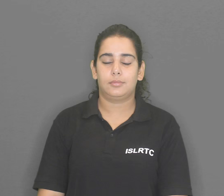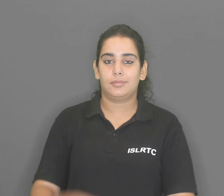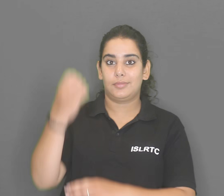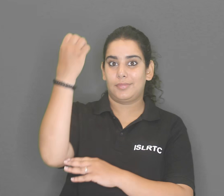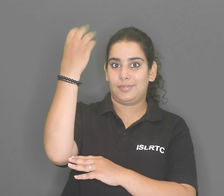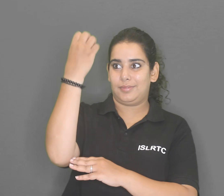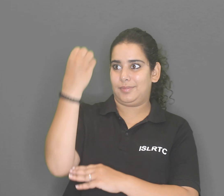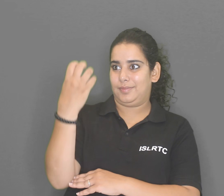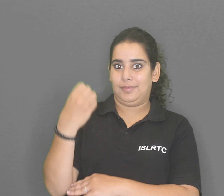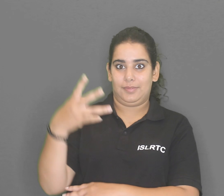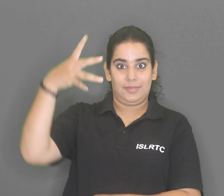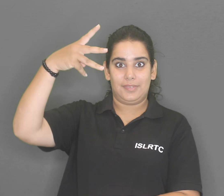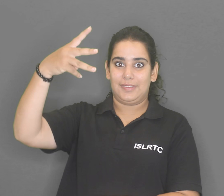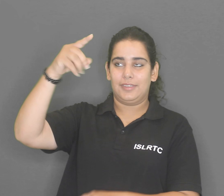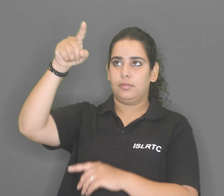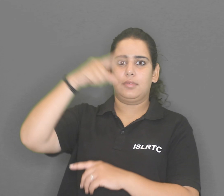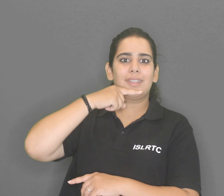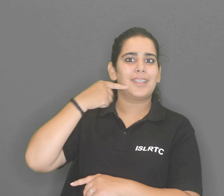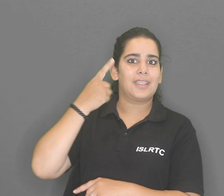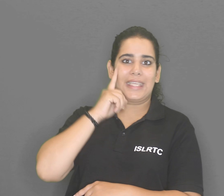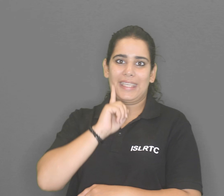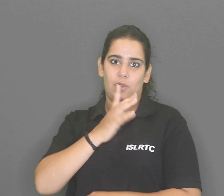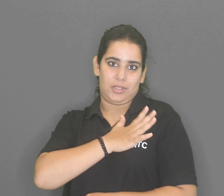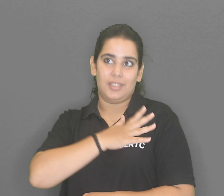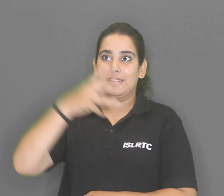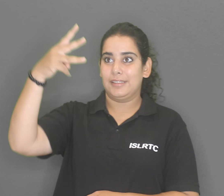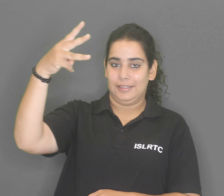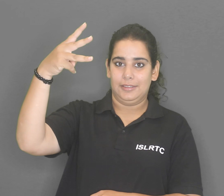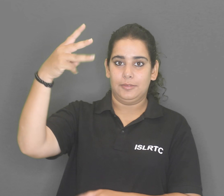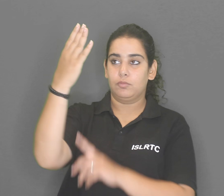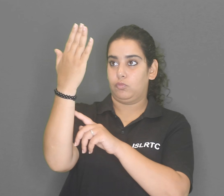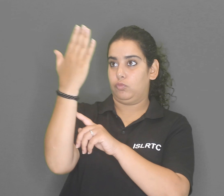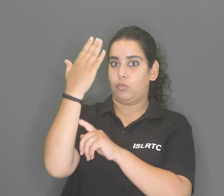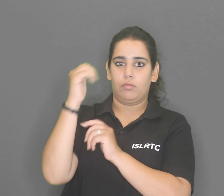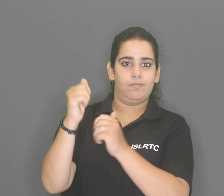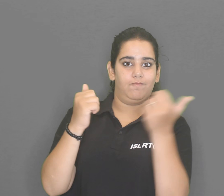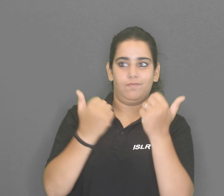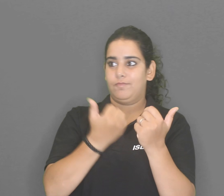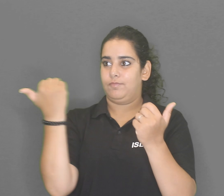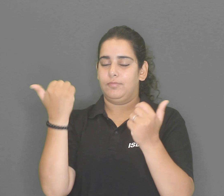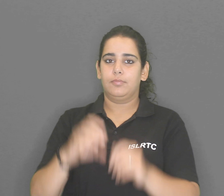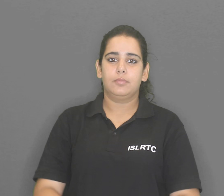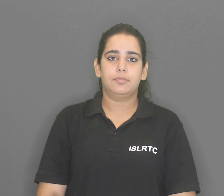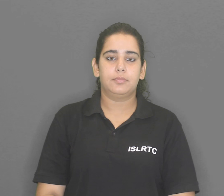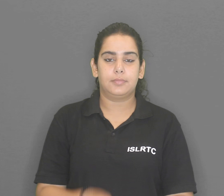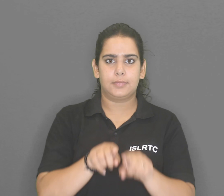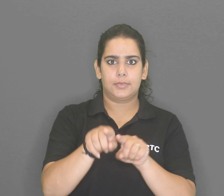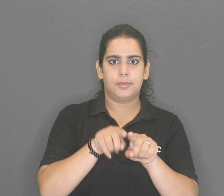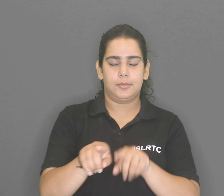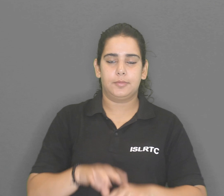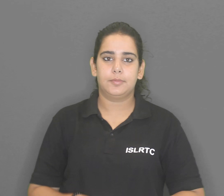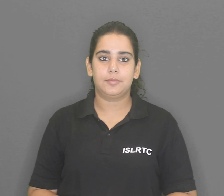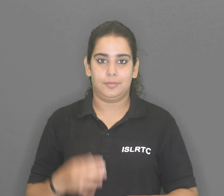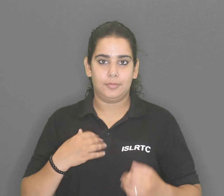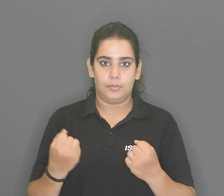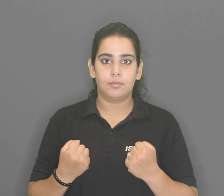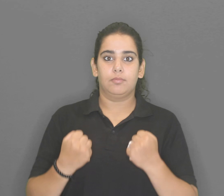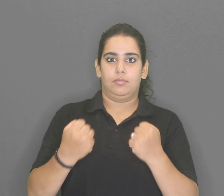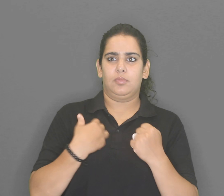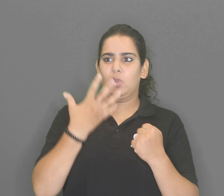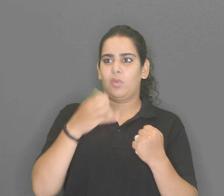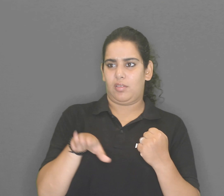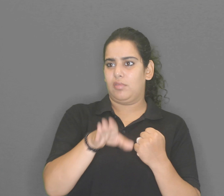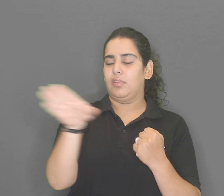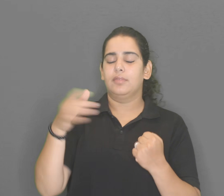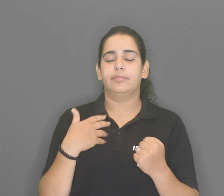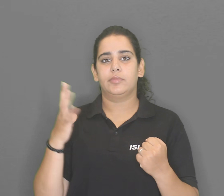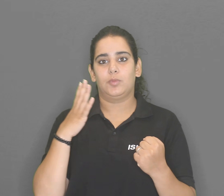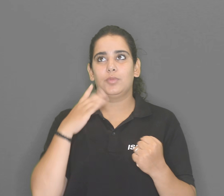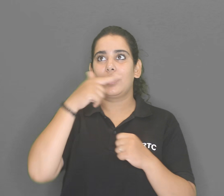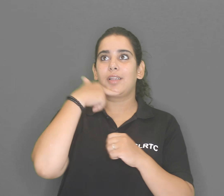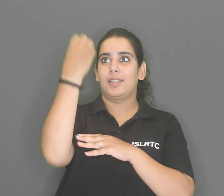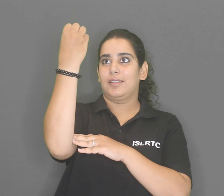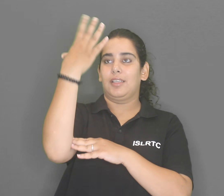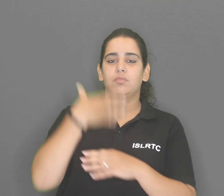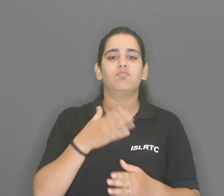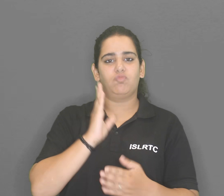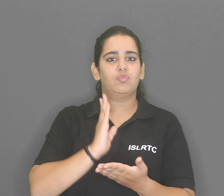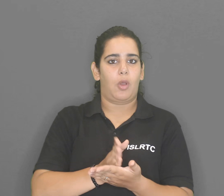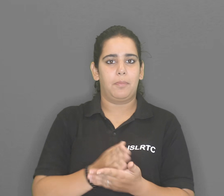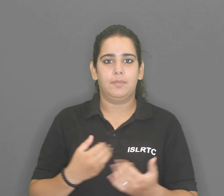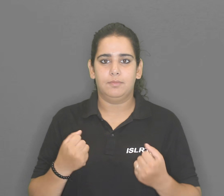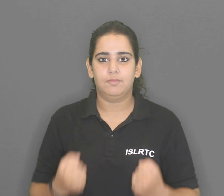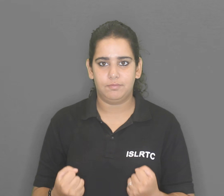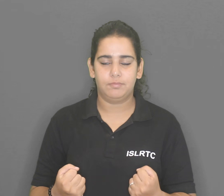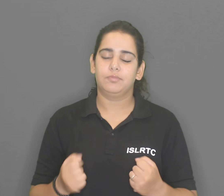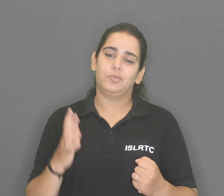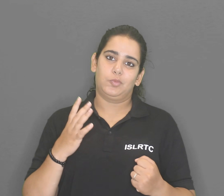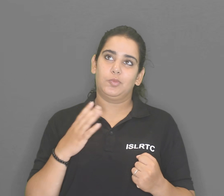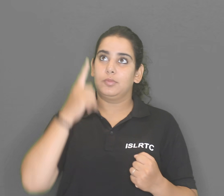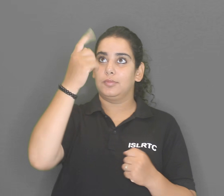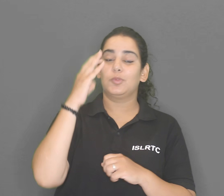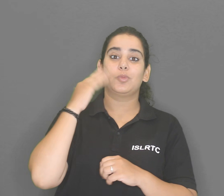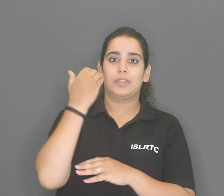Signal timing The schedule and duration of traffic signals which can be optimized to improve traffic flow